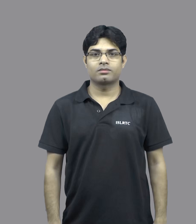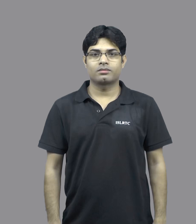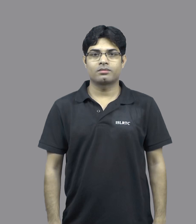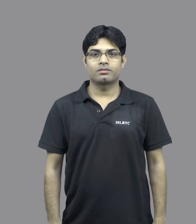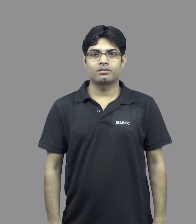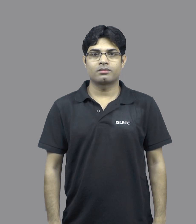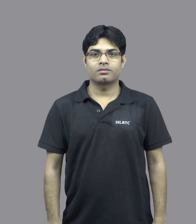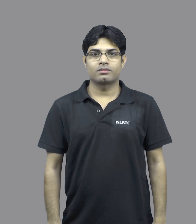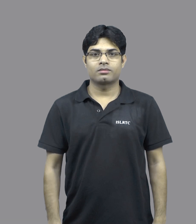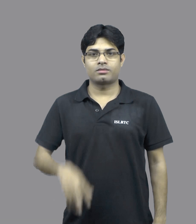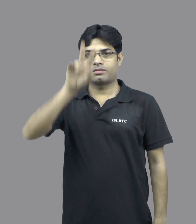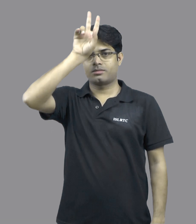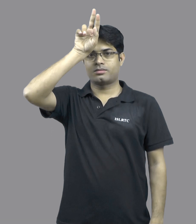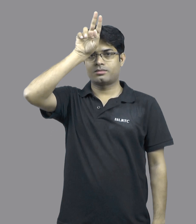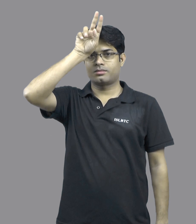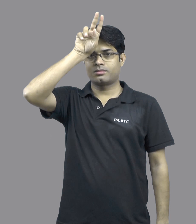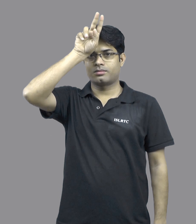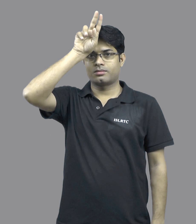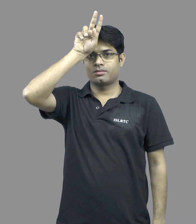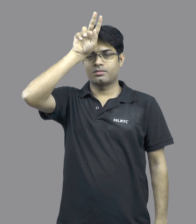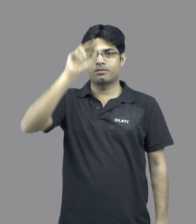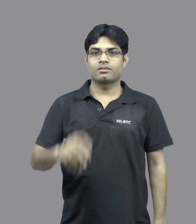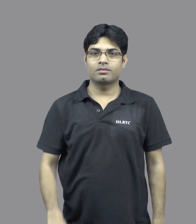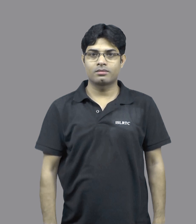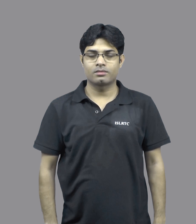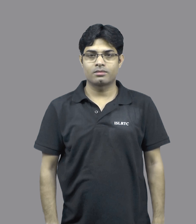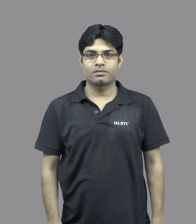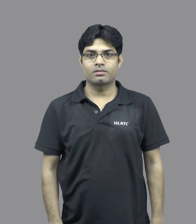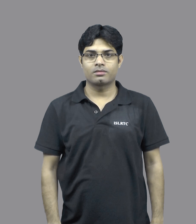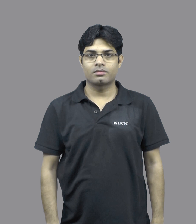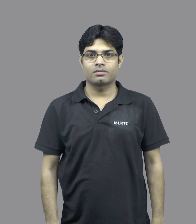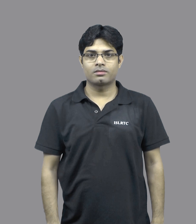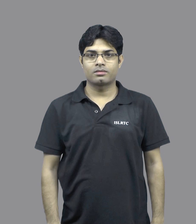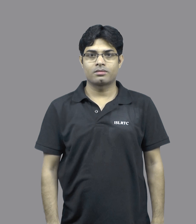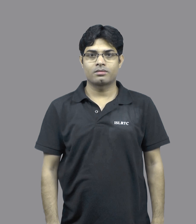Hen